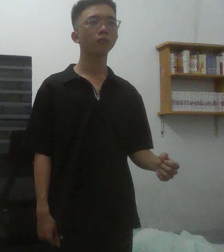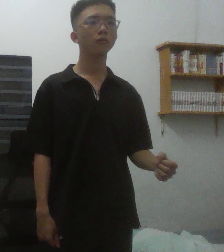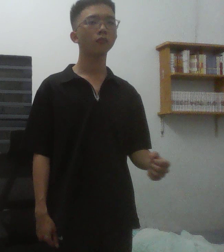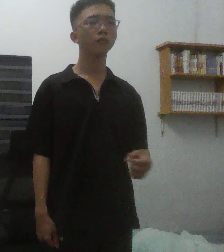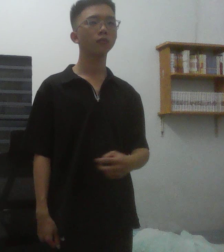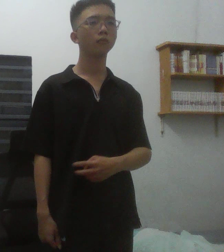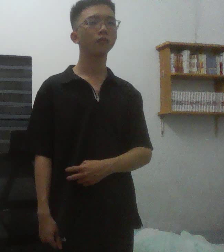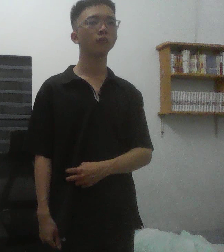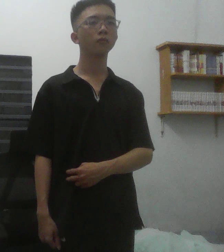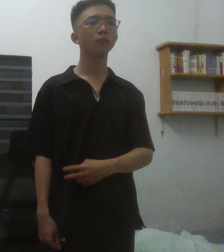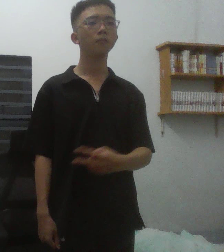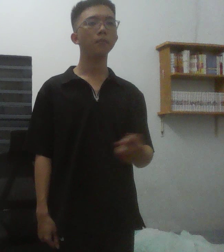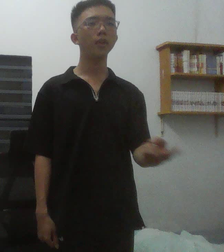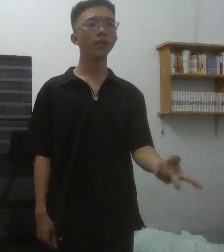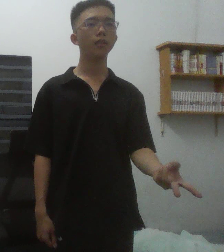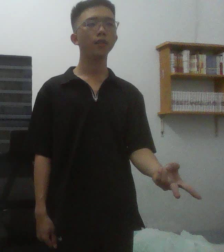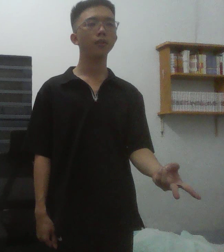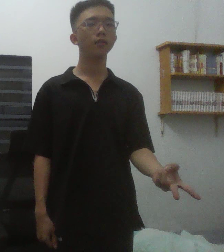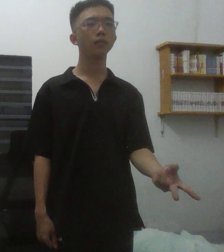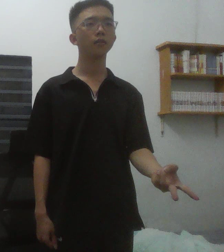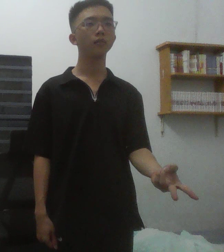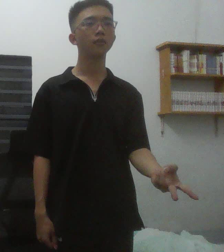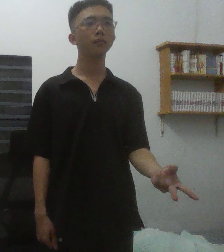it